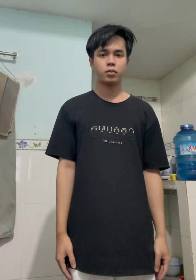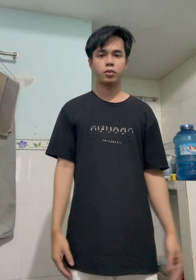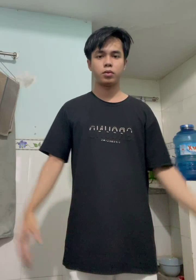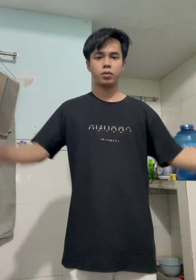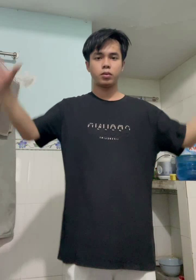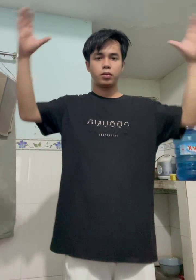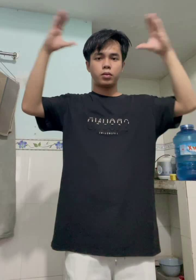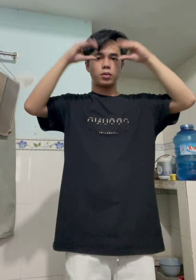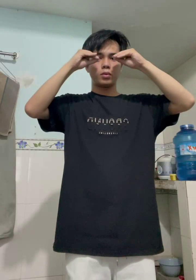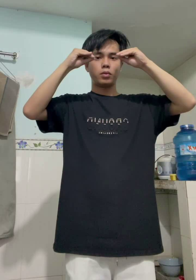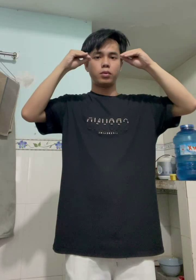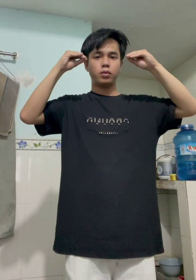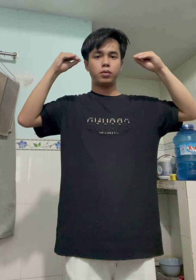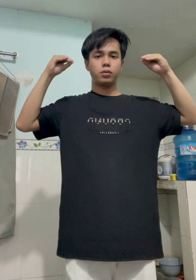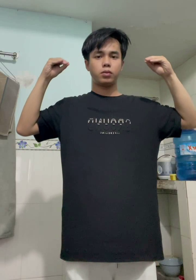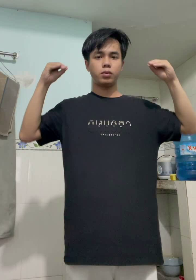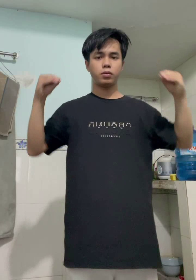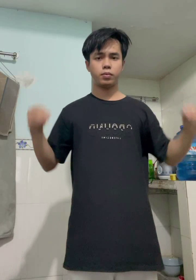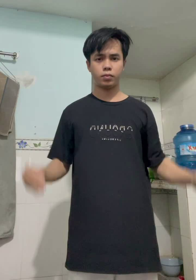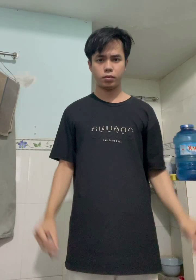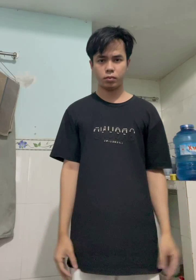buoi toi